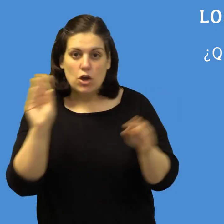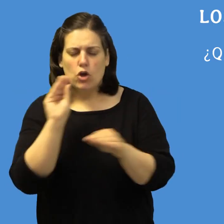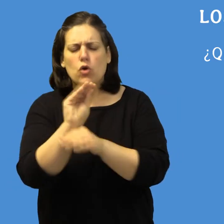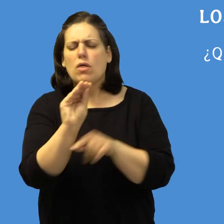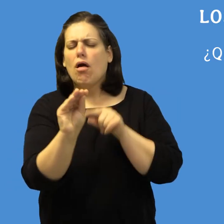cuidar